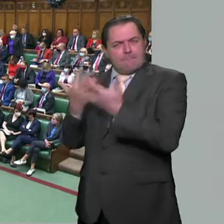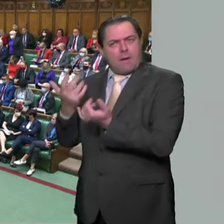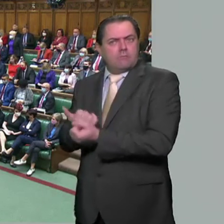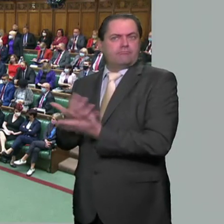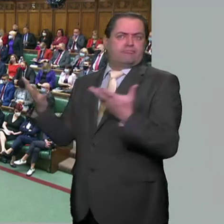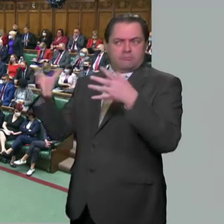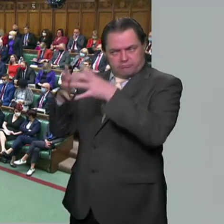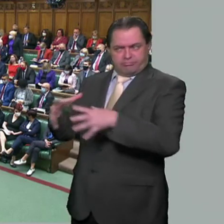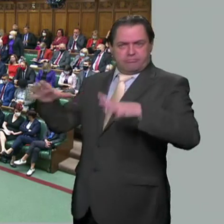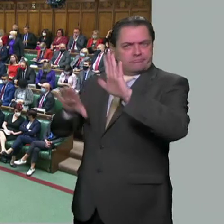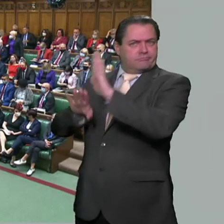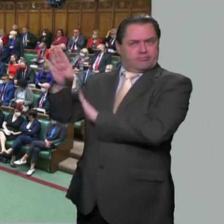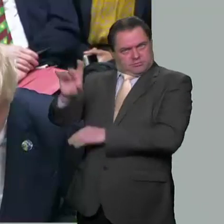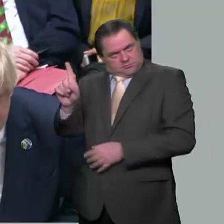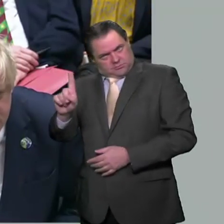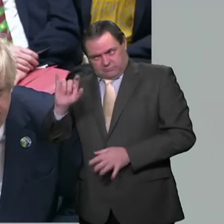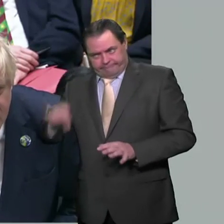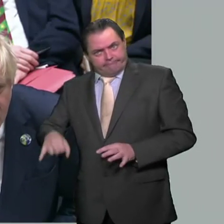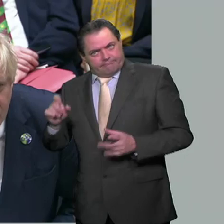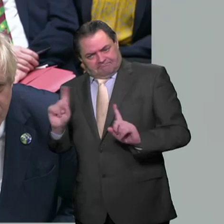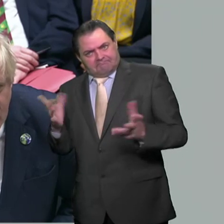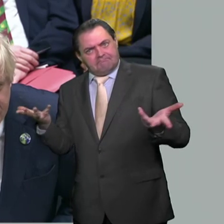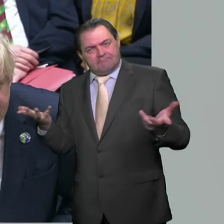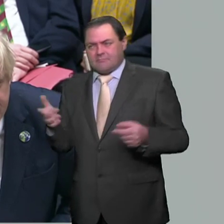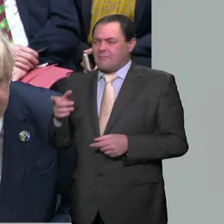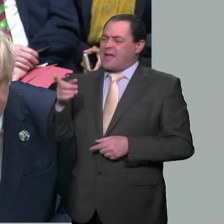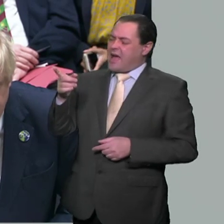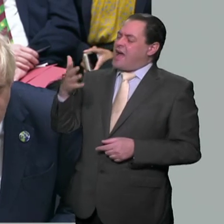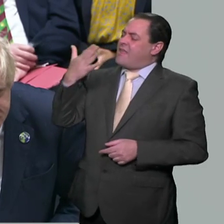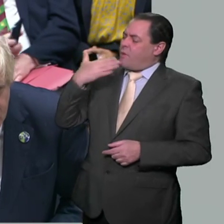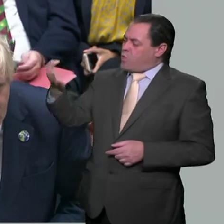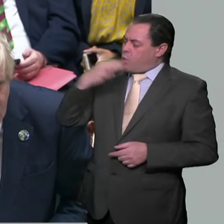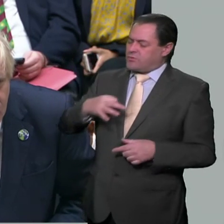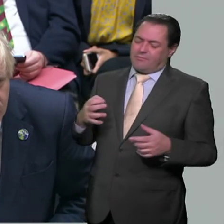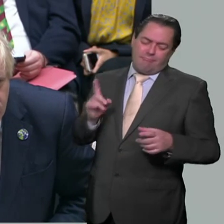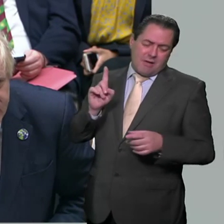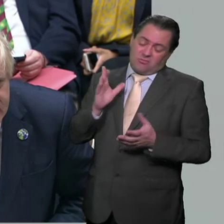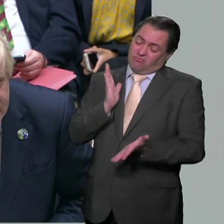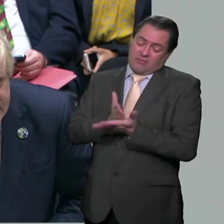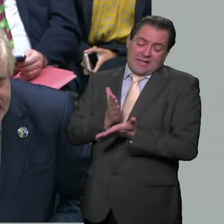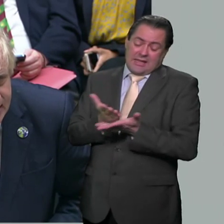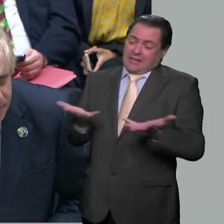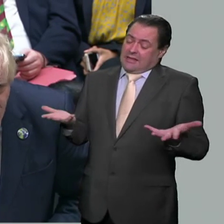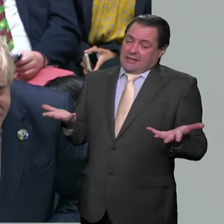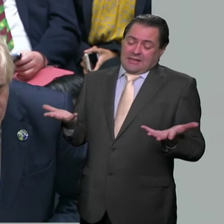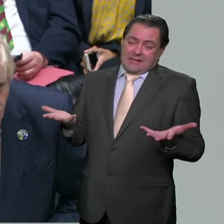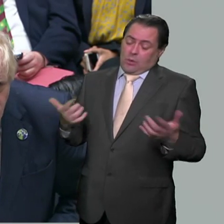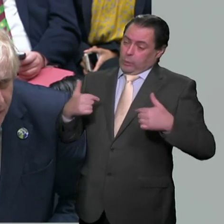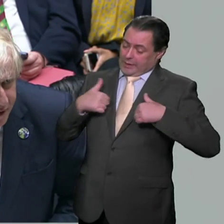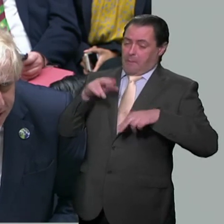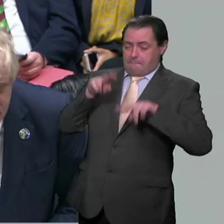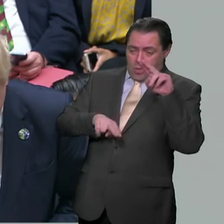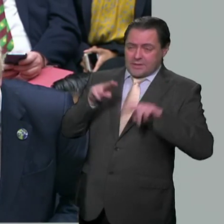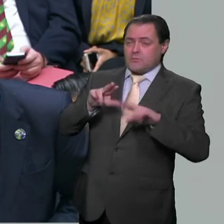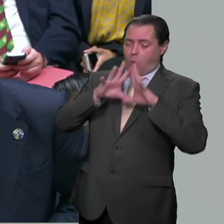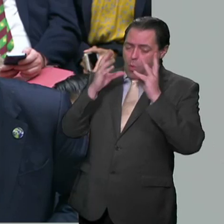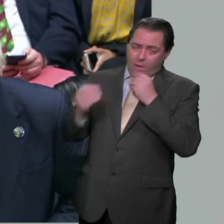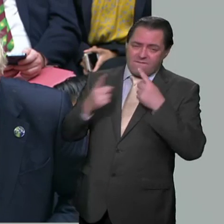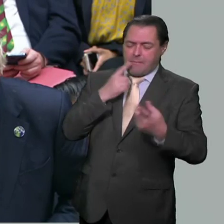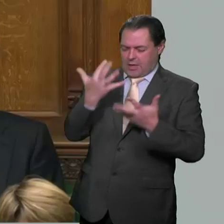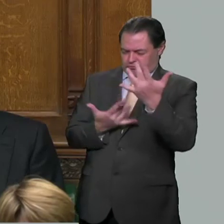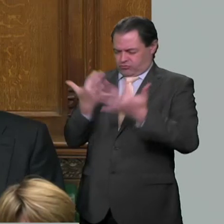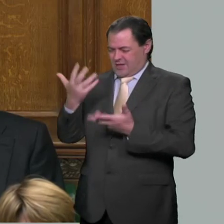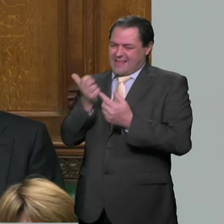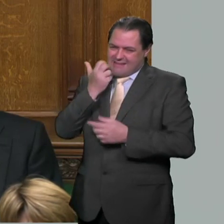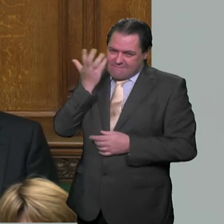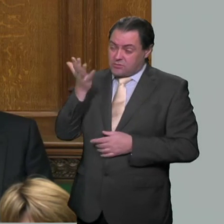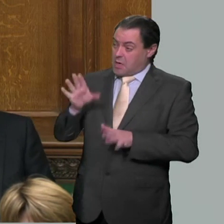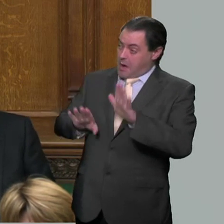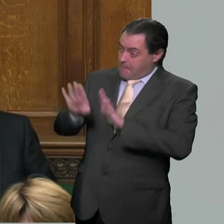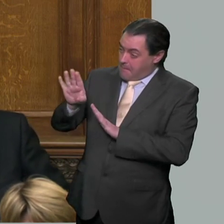I thank the right honourable Gentleman for his question, but the reality is that of course we monitor all the data very carefully every day.